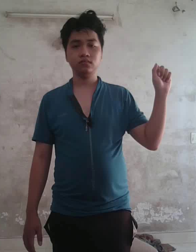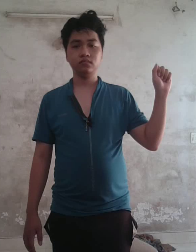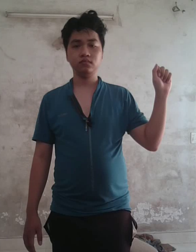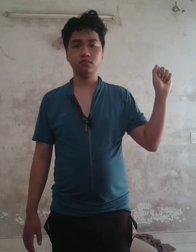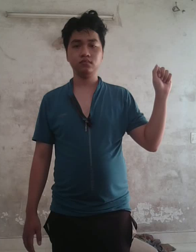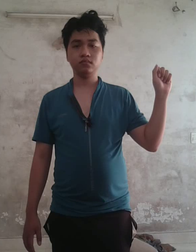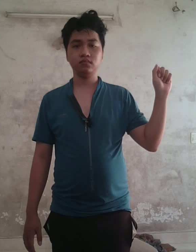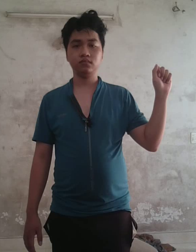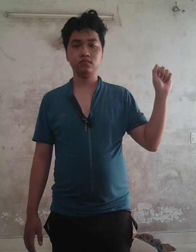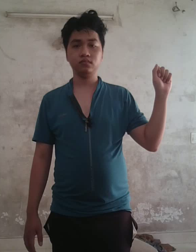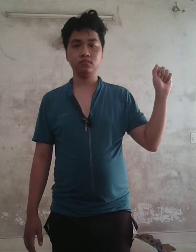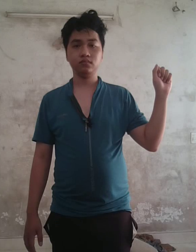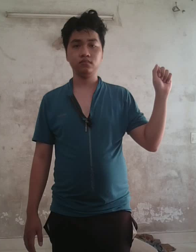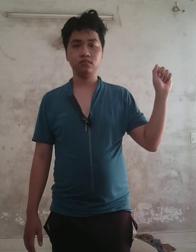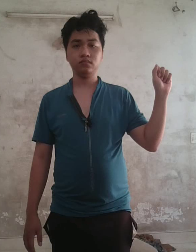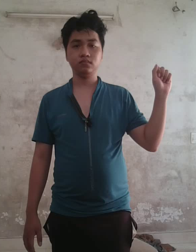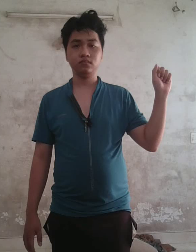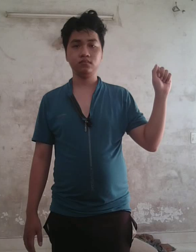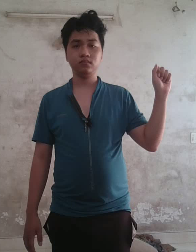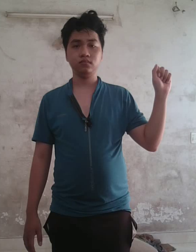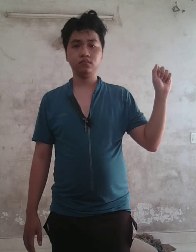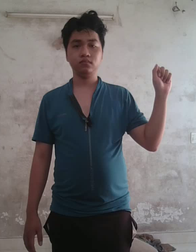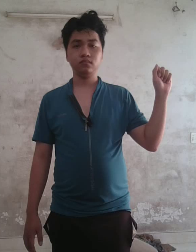a